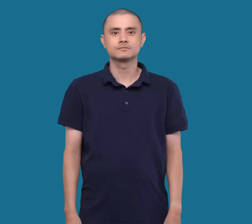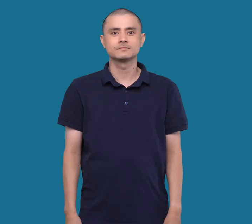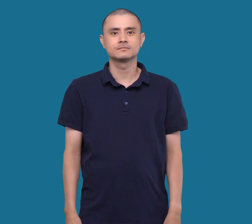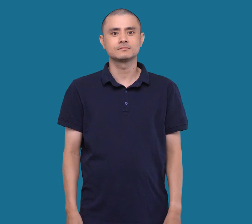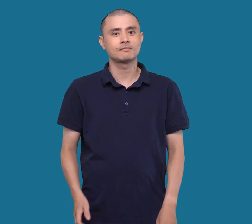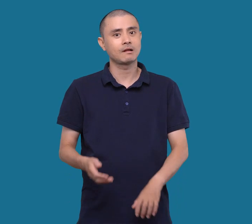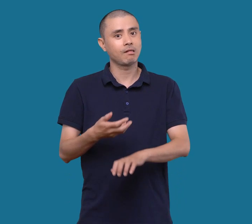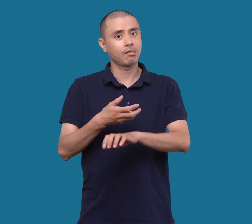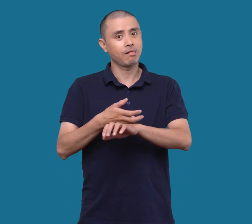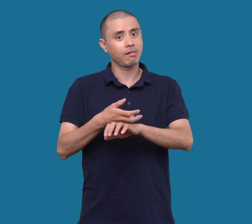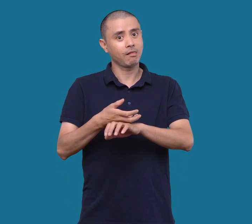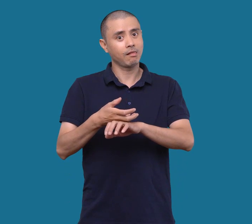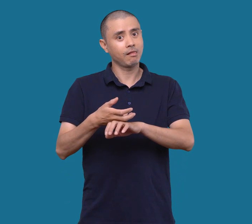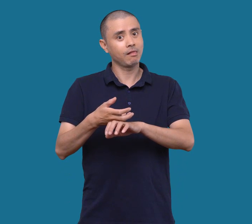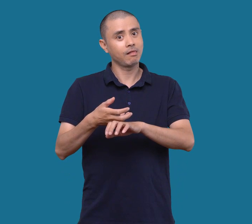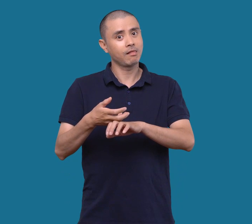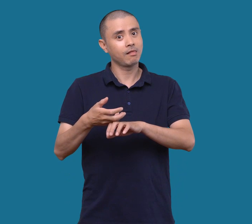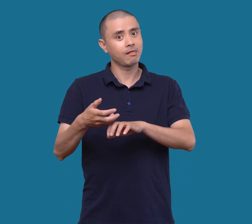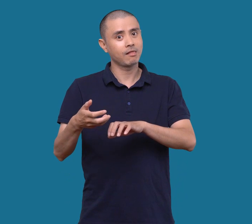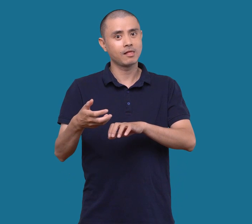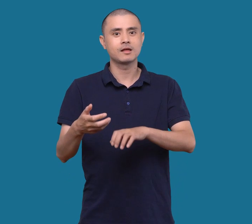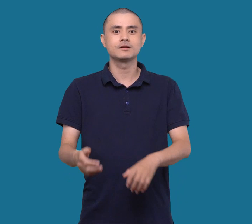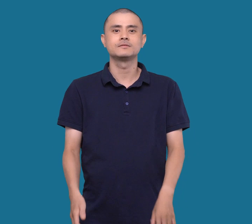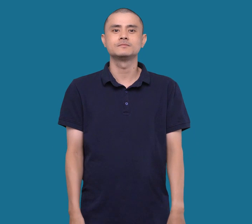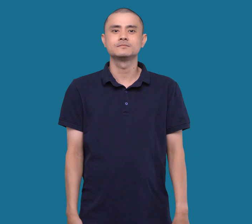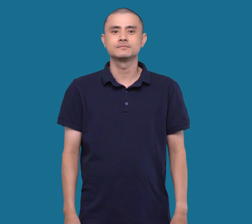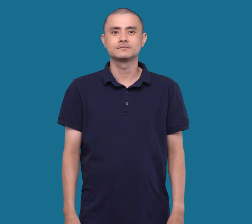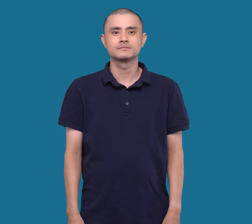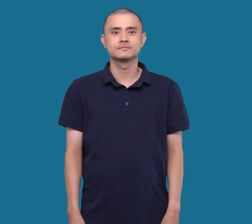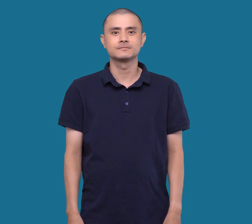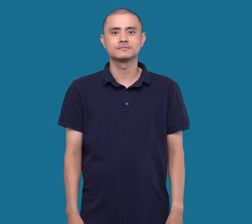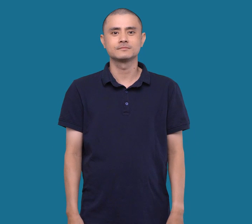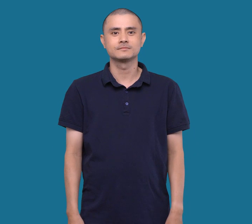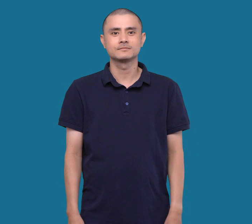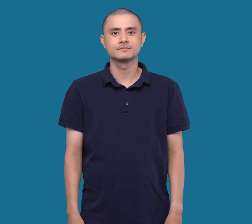khờ dại